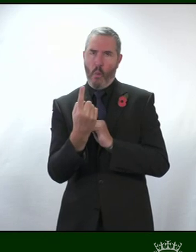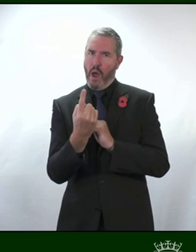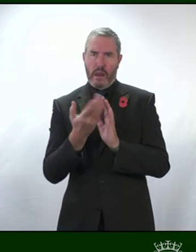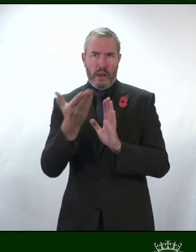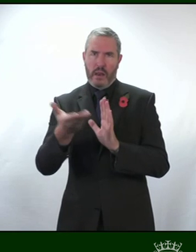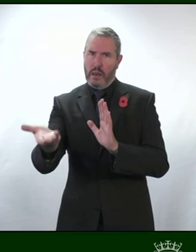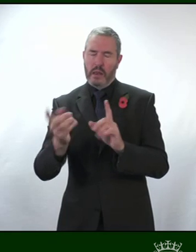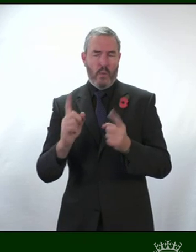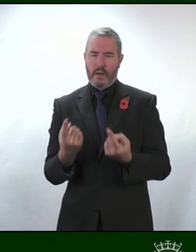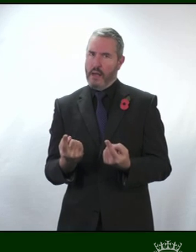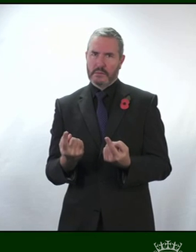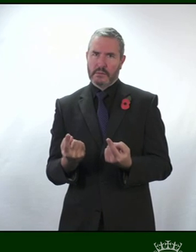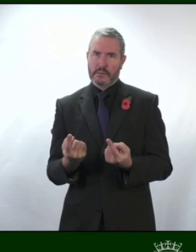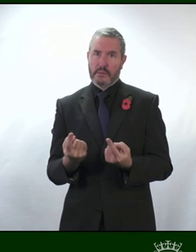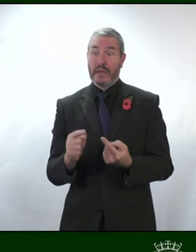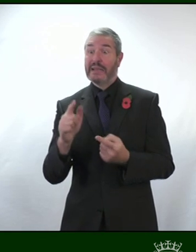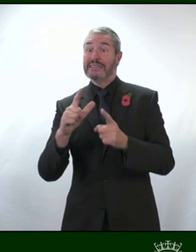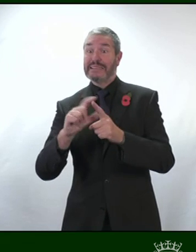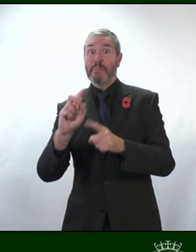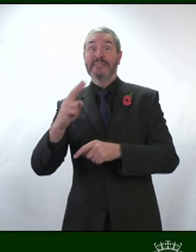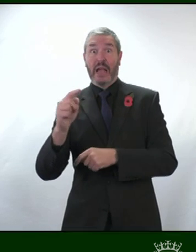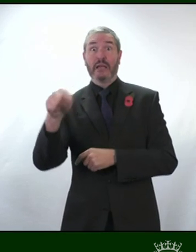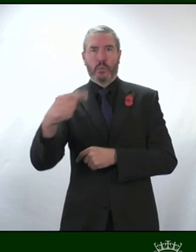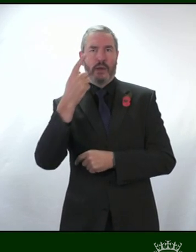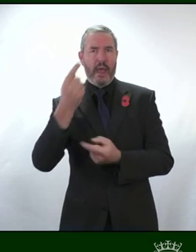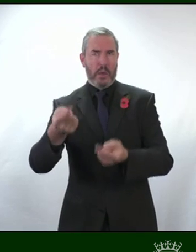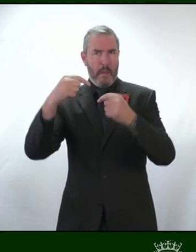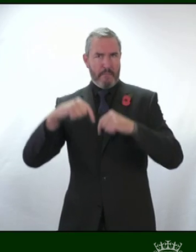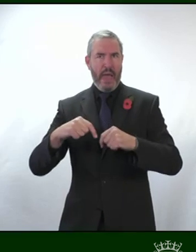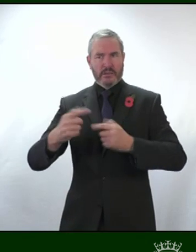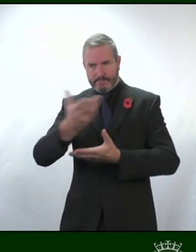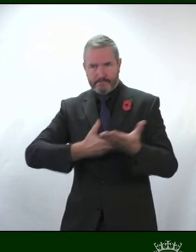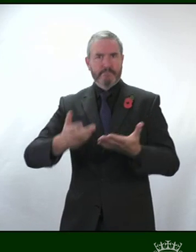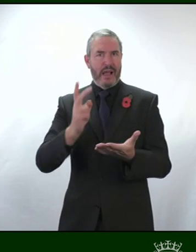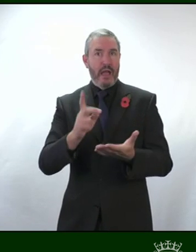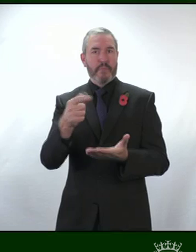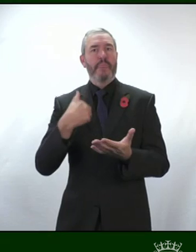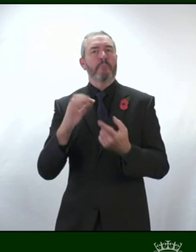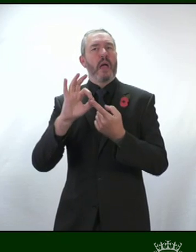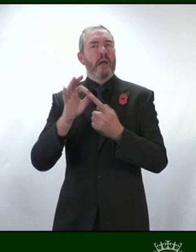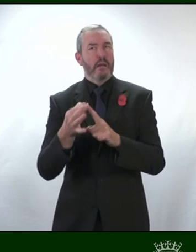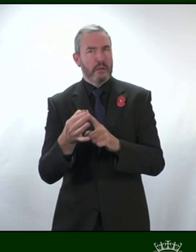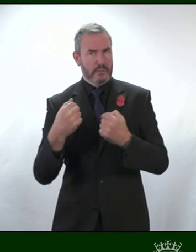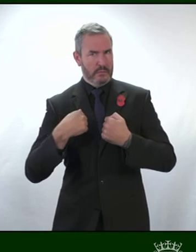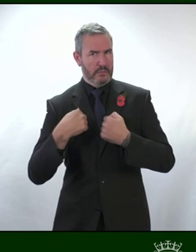That is the basic point. We can come back to it on 2 December, as we always do, but that is the point I am making.